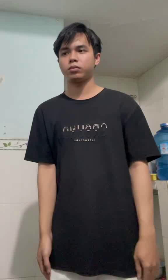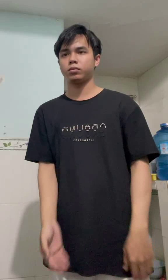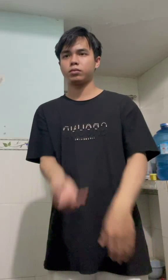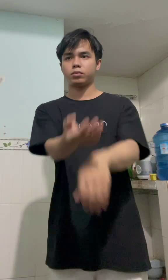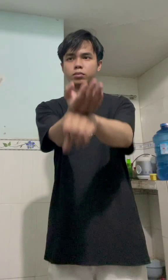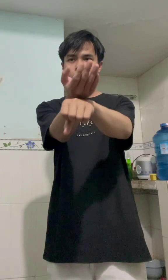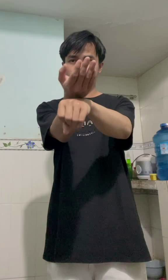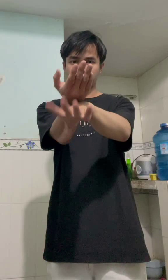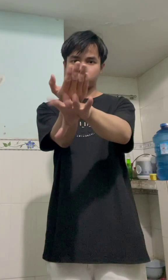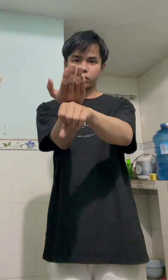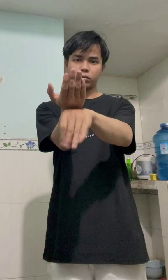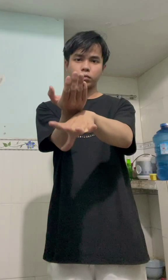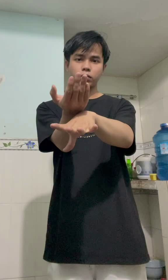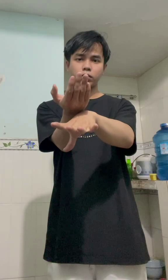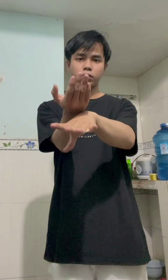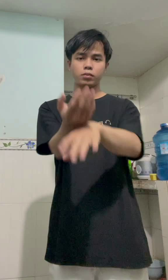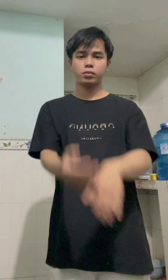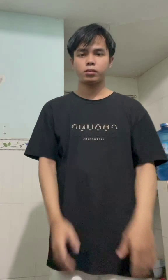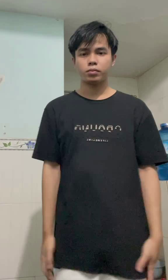ca phe